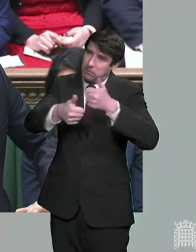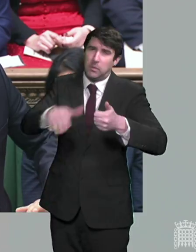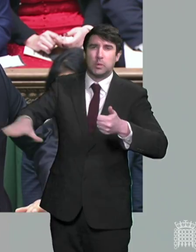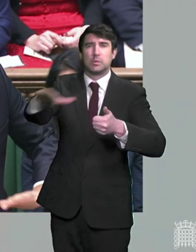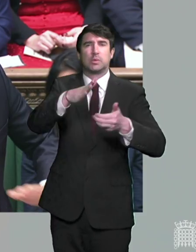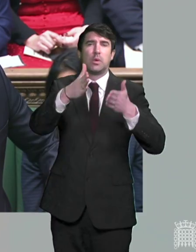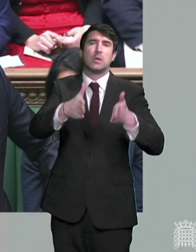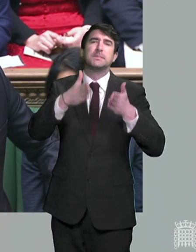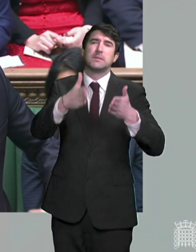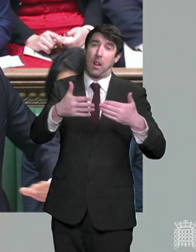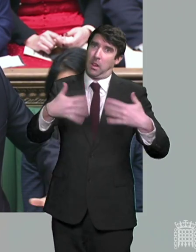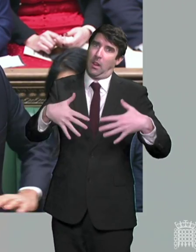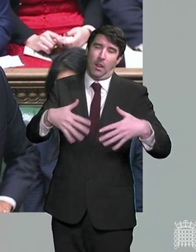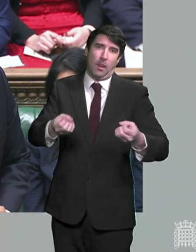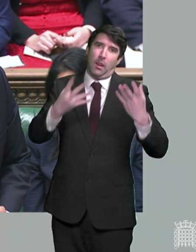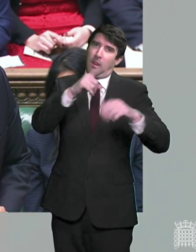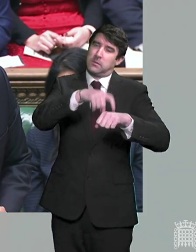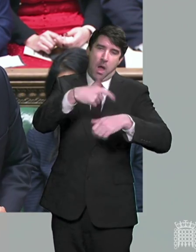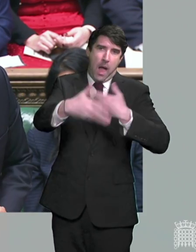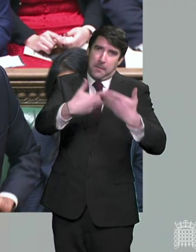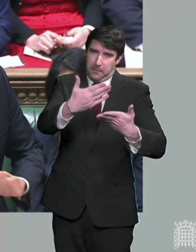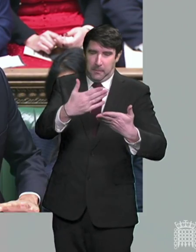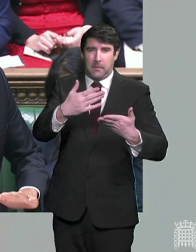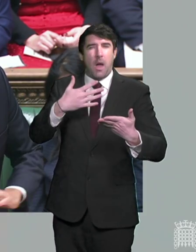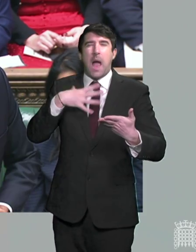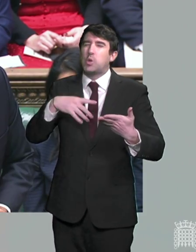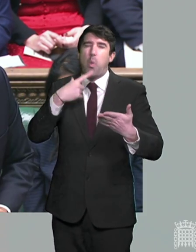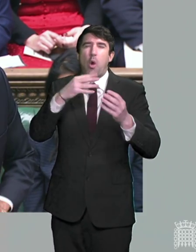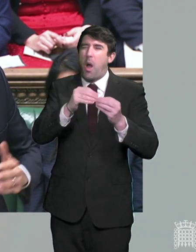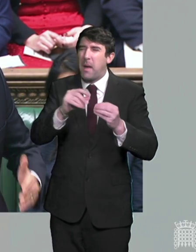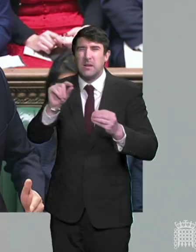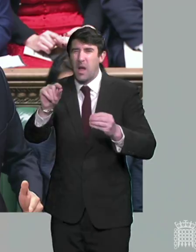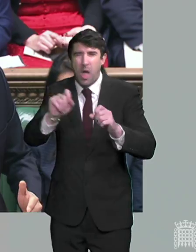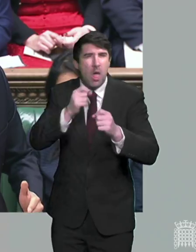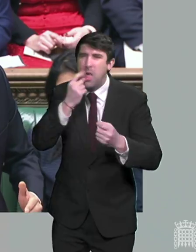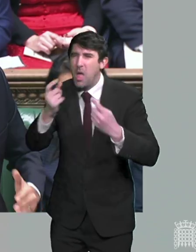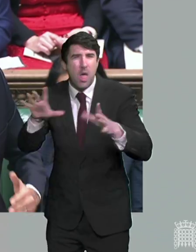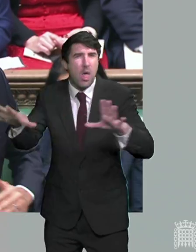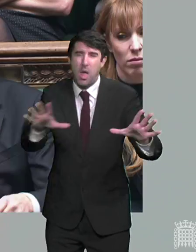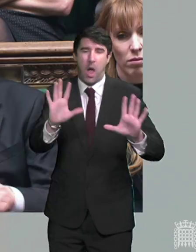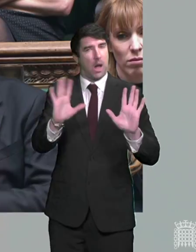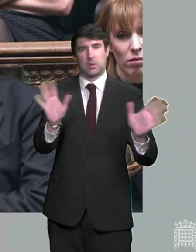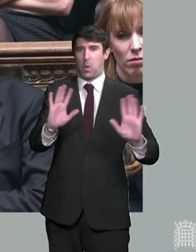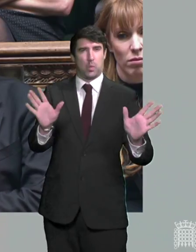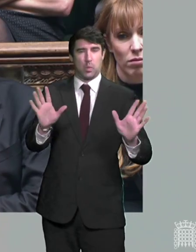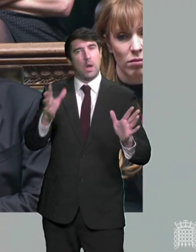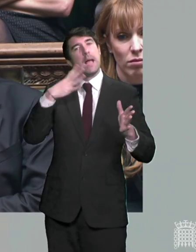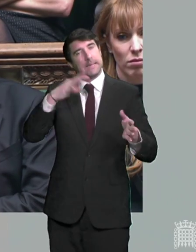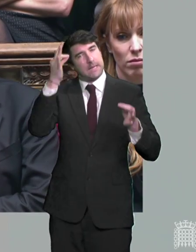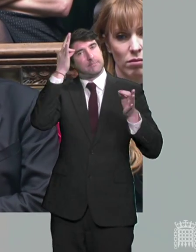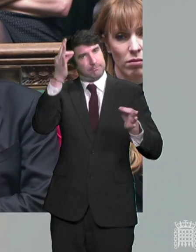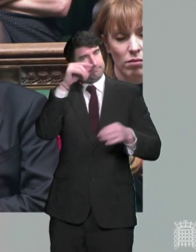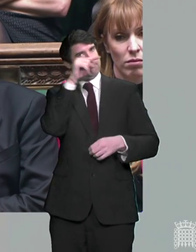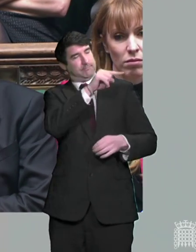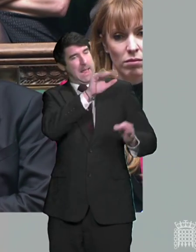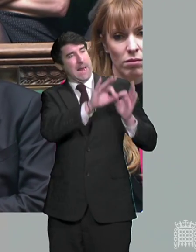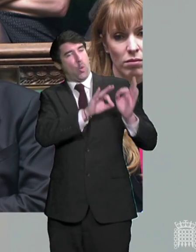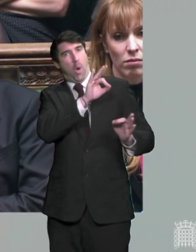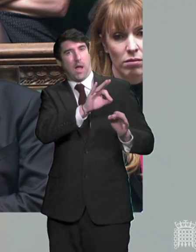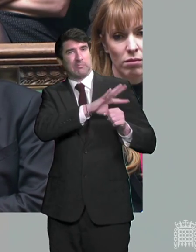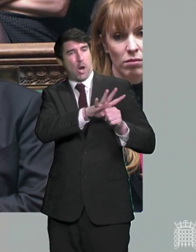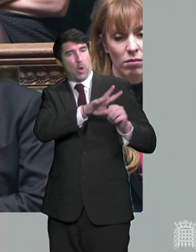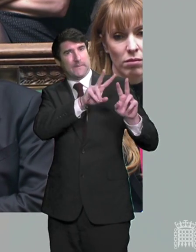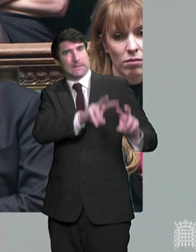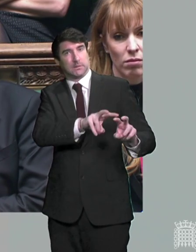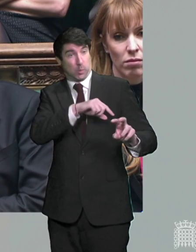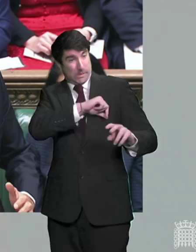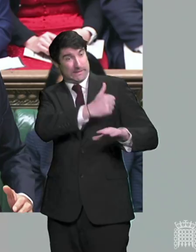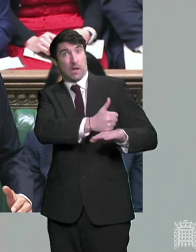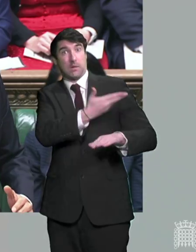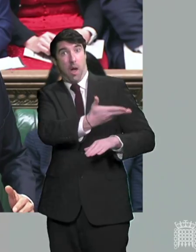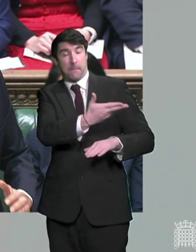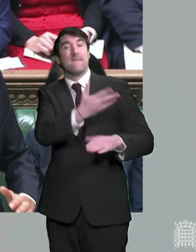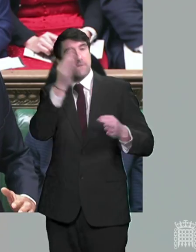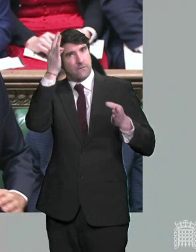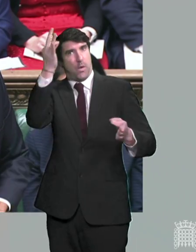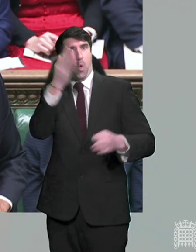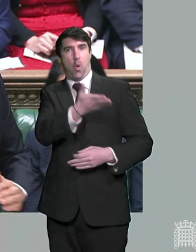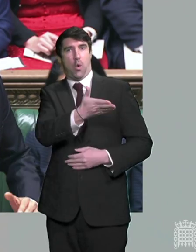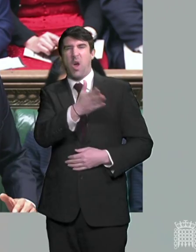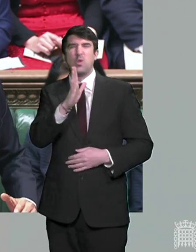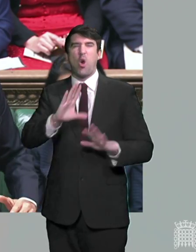Rather than comment on piecemeal bits of information, I am sure the right honourable and learned Gentleman will agree that the right way for these things to be looked at is through the covid inquiry; that is why we have established the covid inquiry.